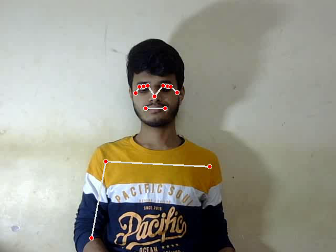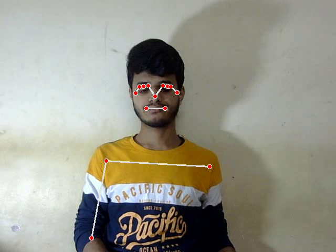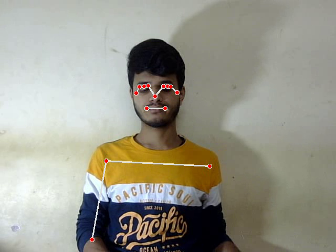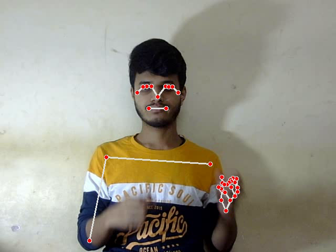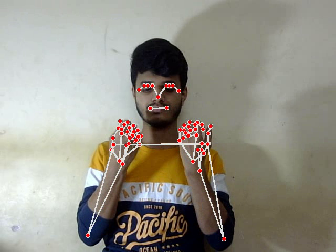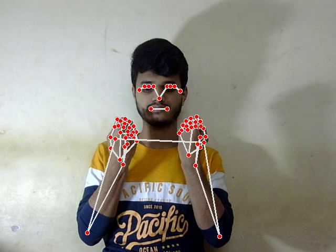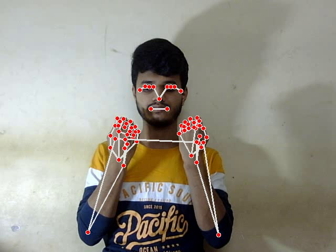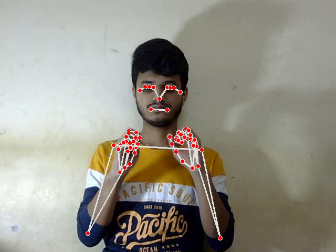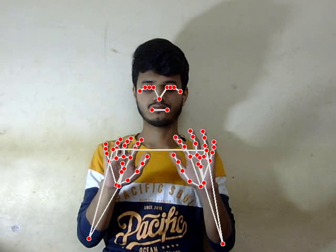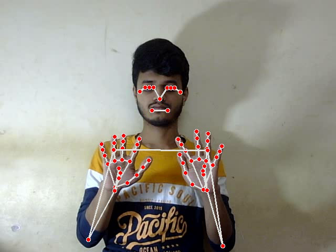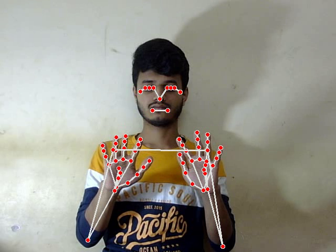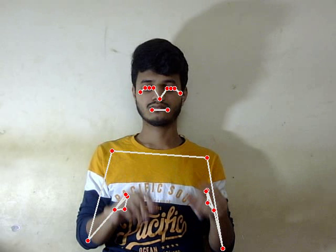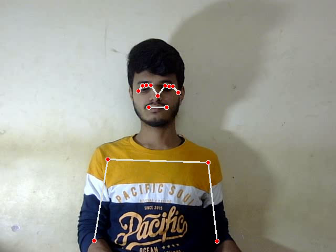finish